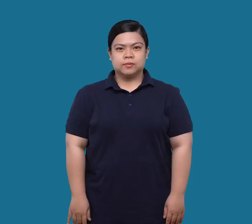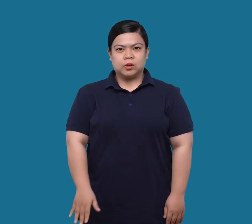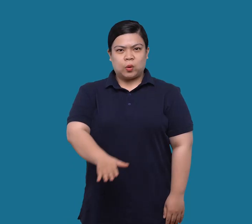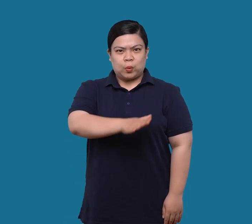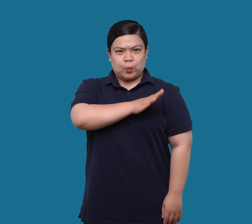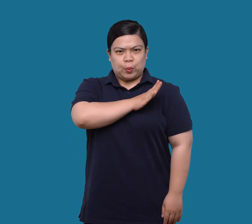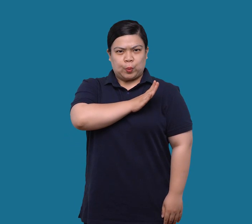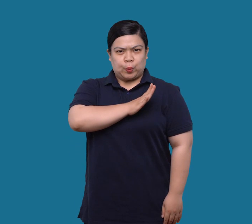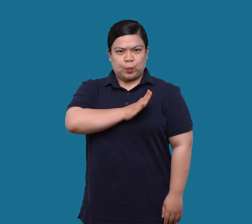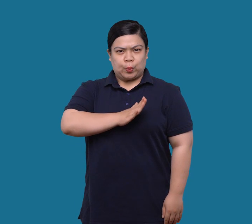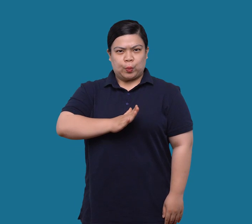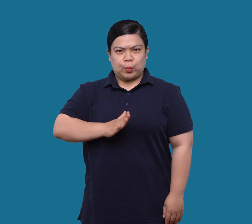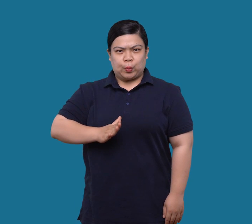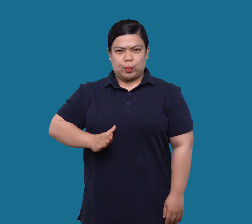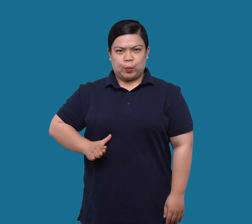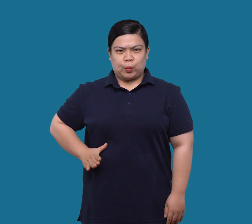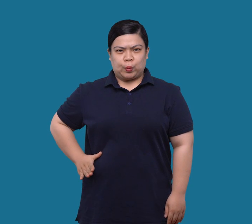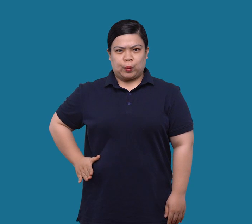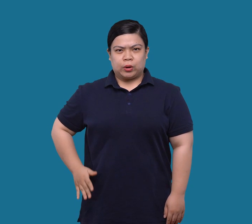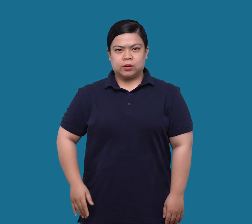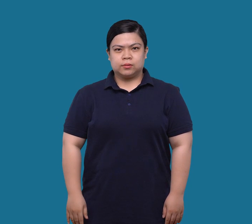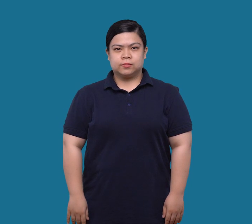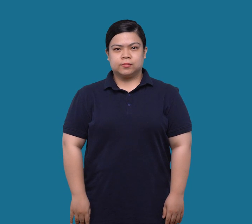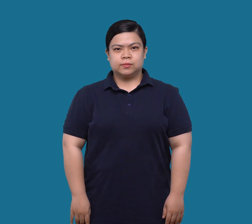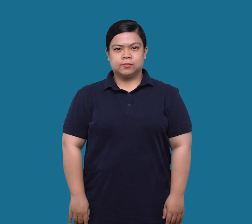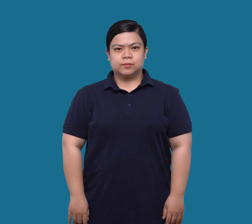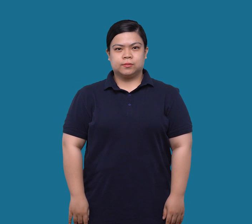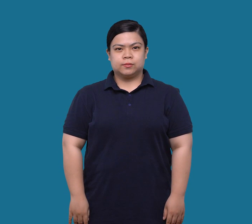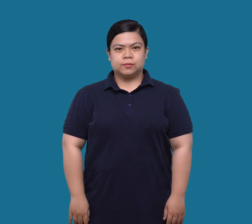đàng hoàng